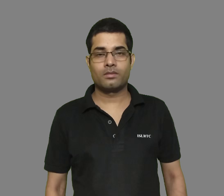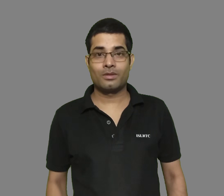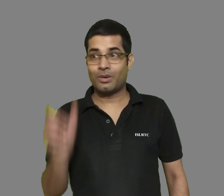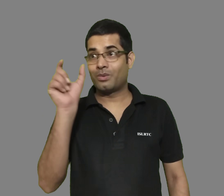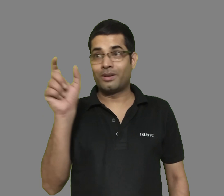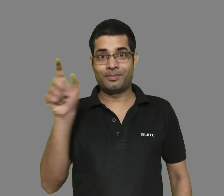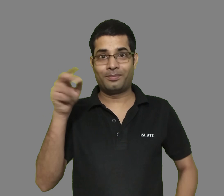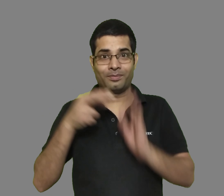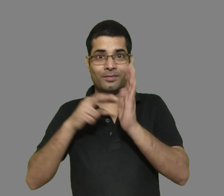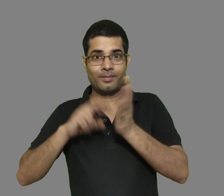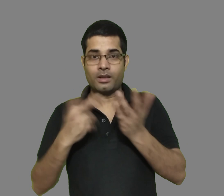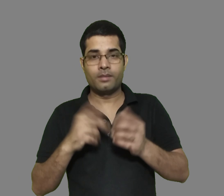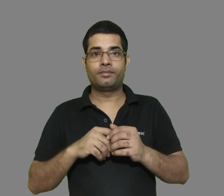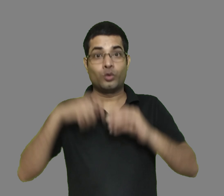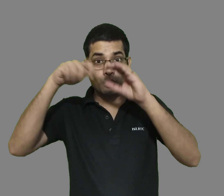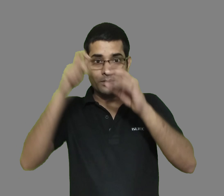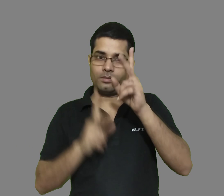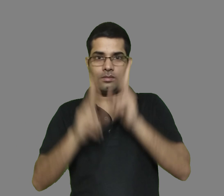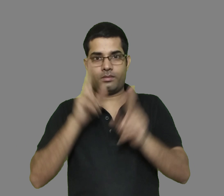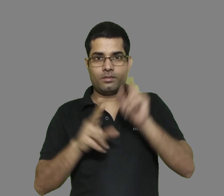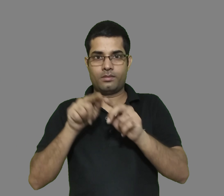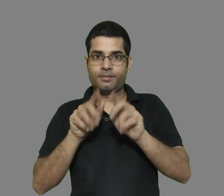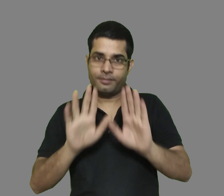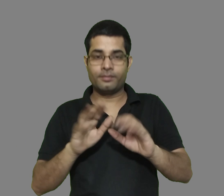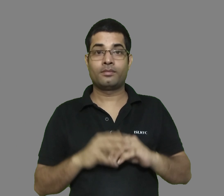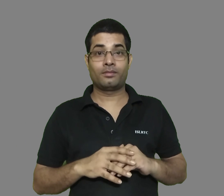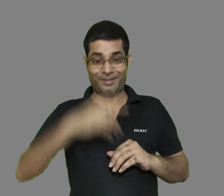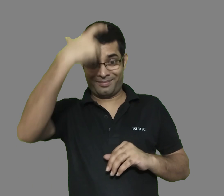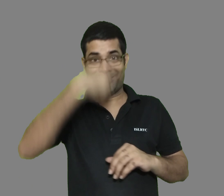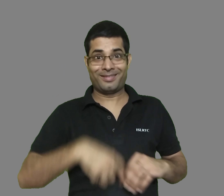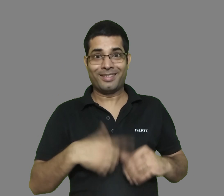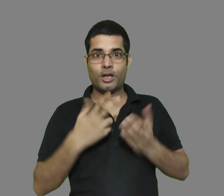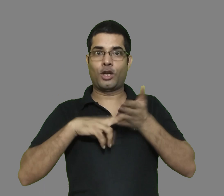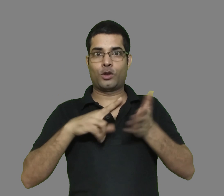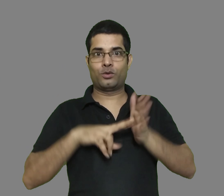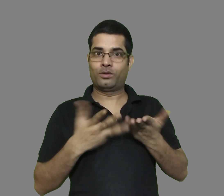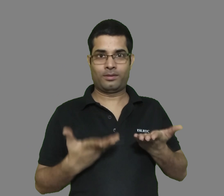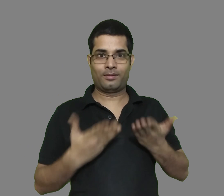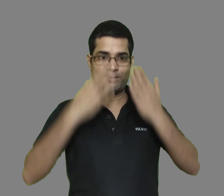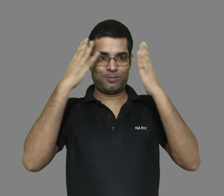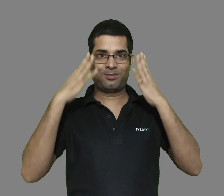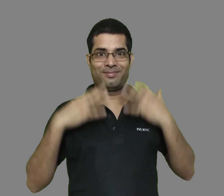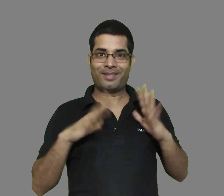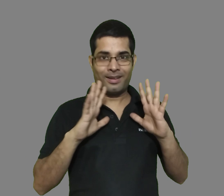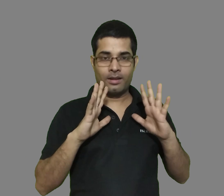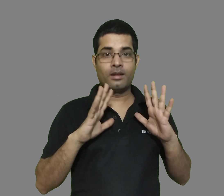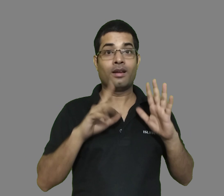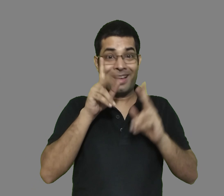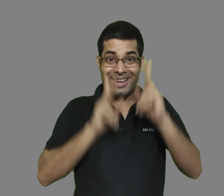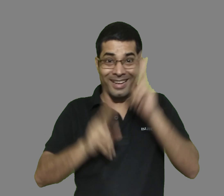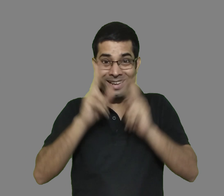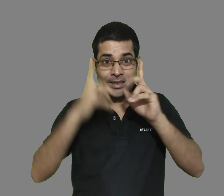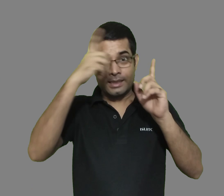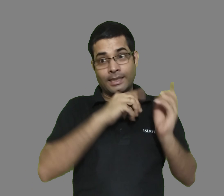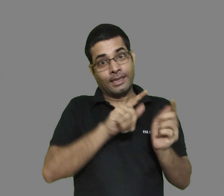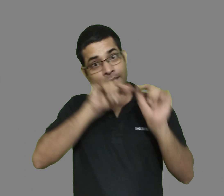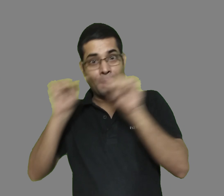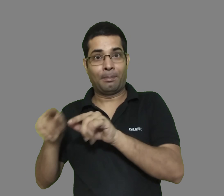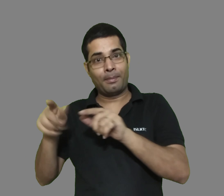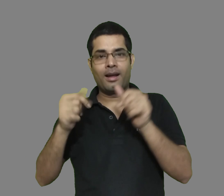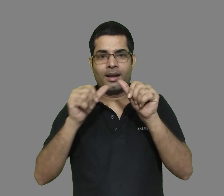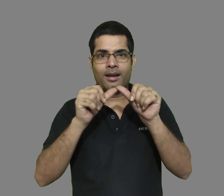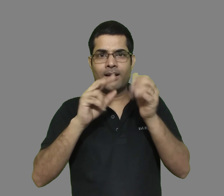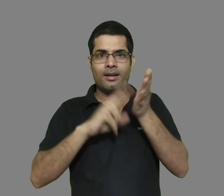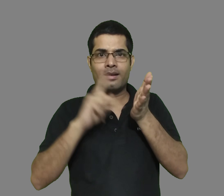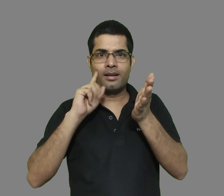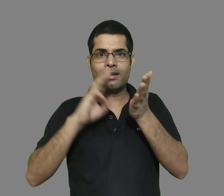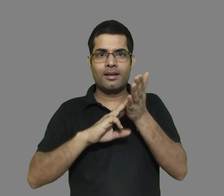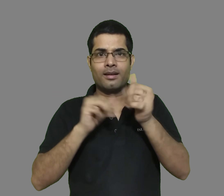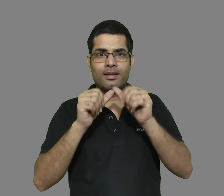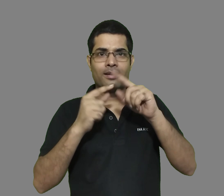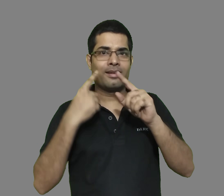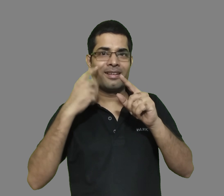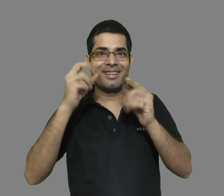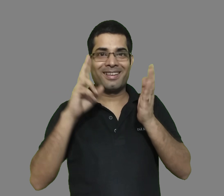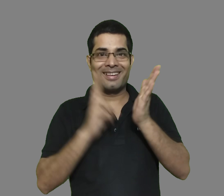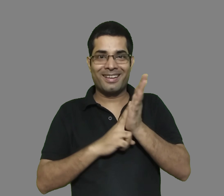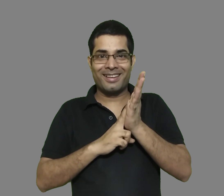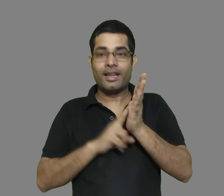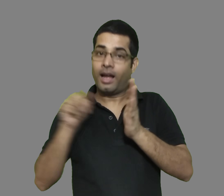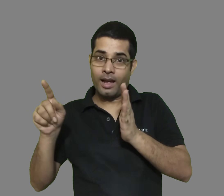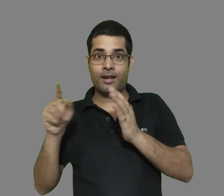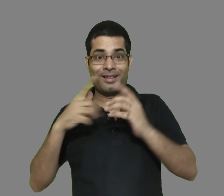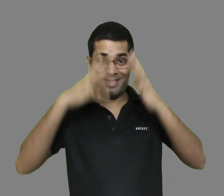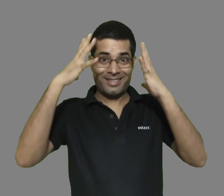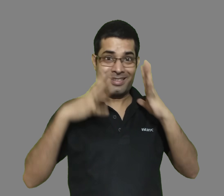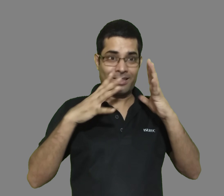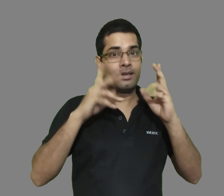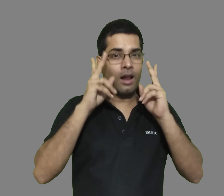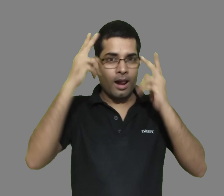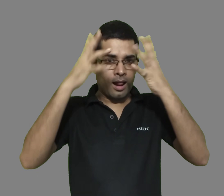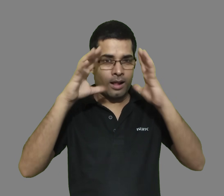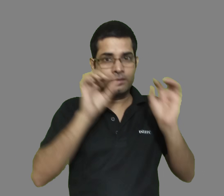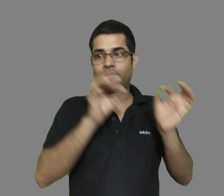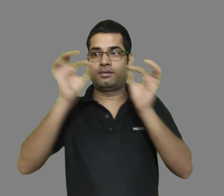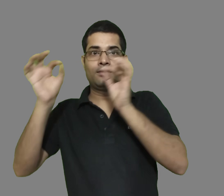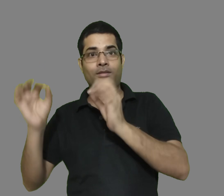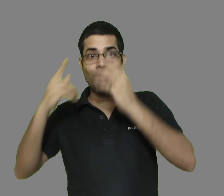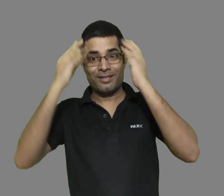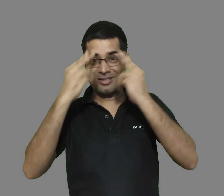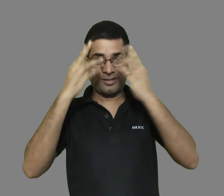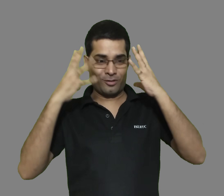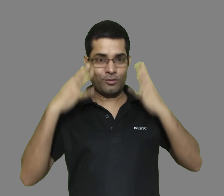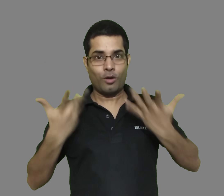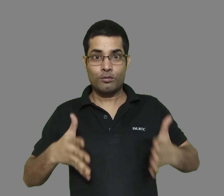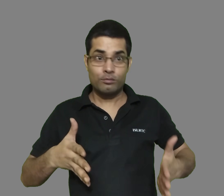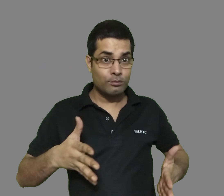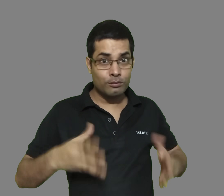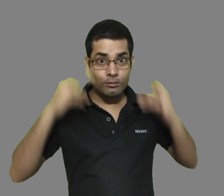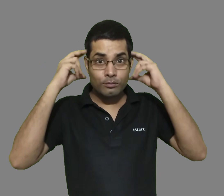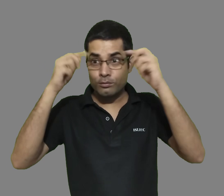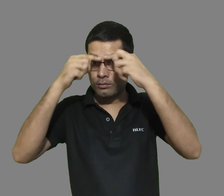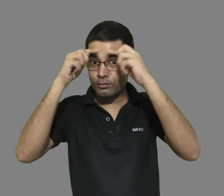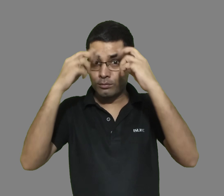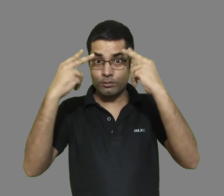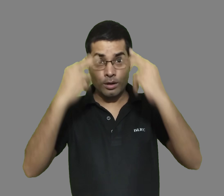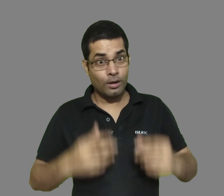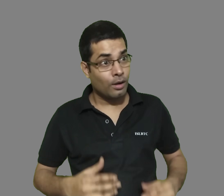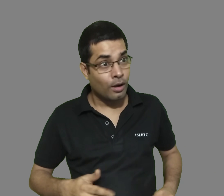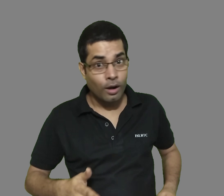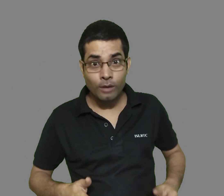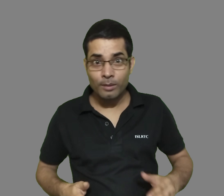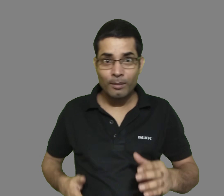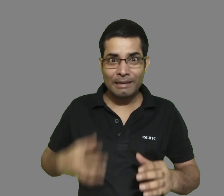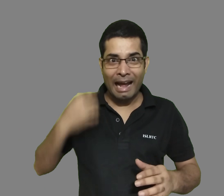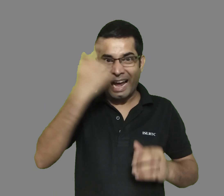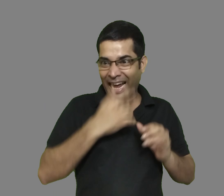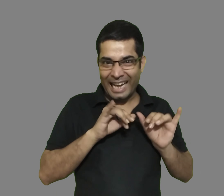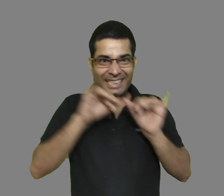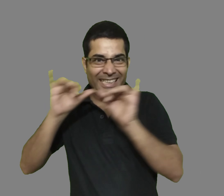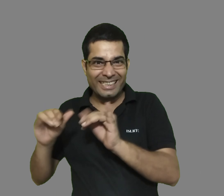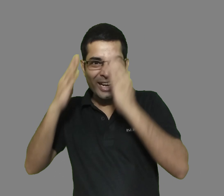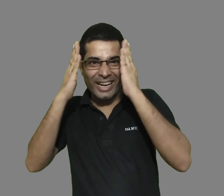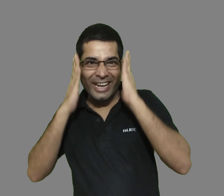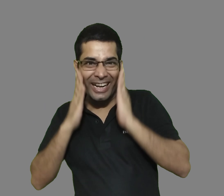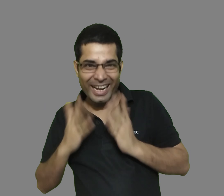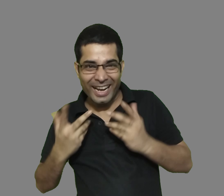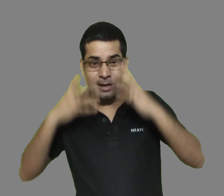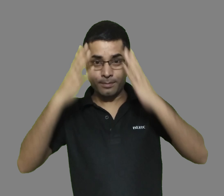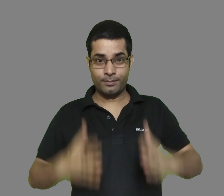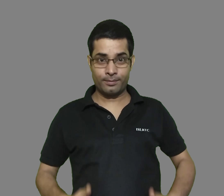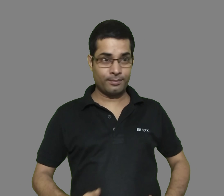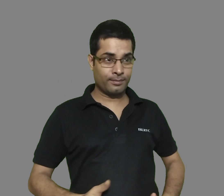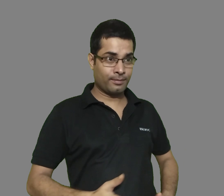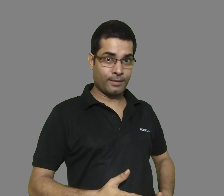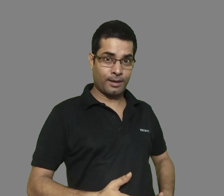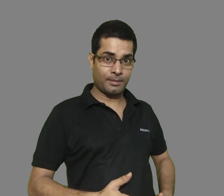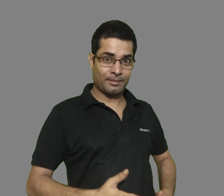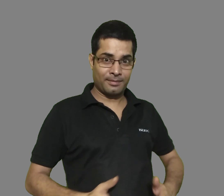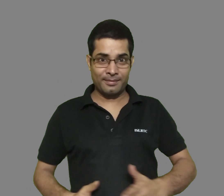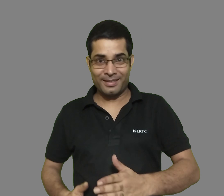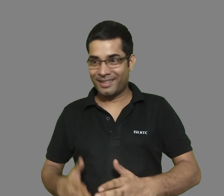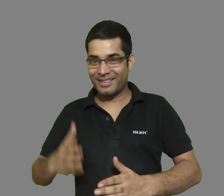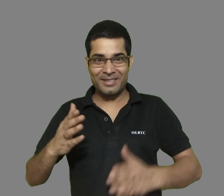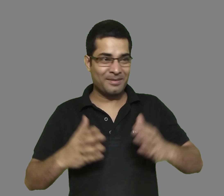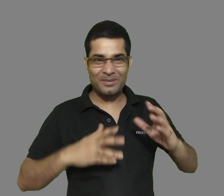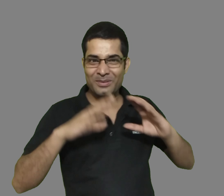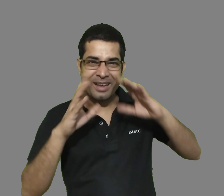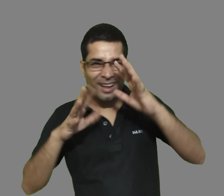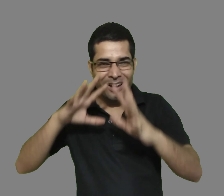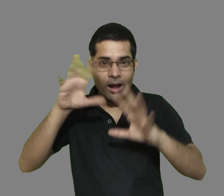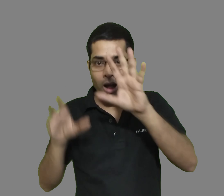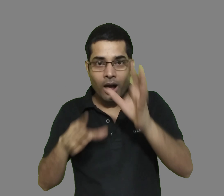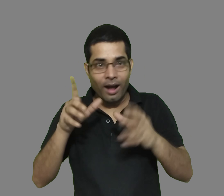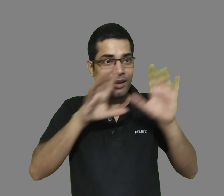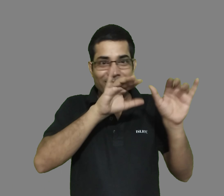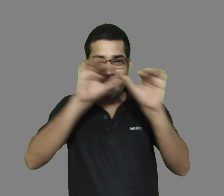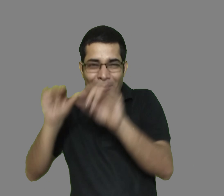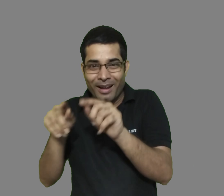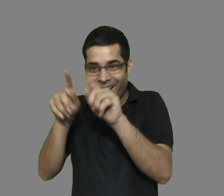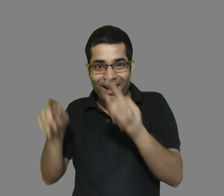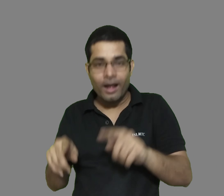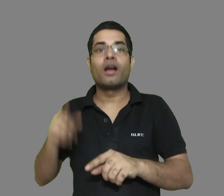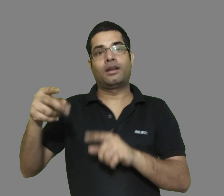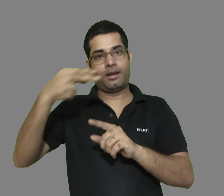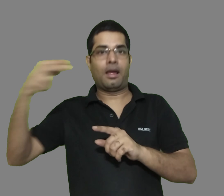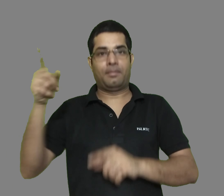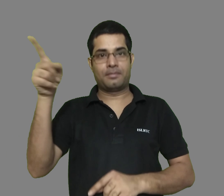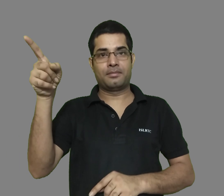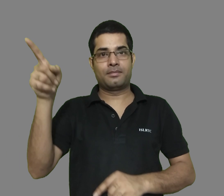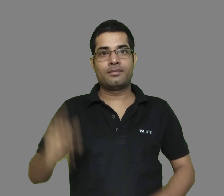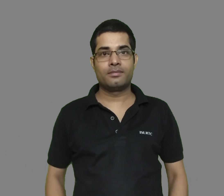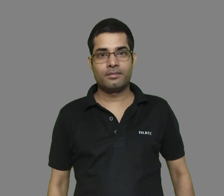CG Characters